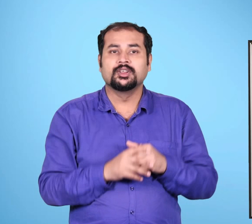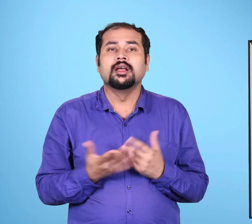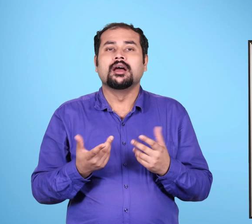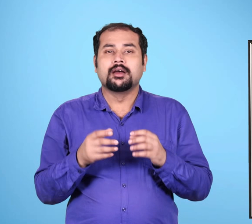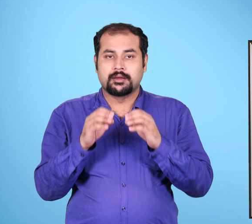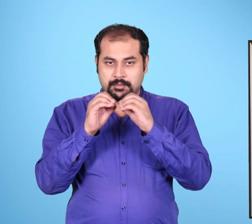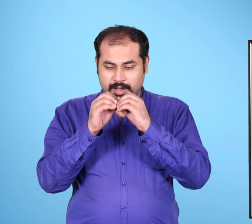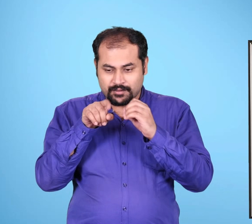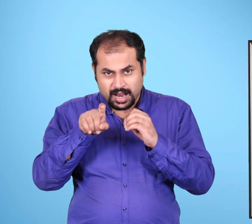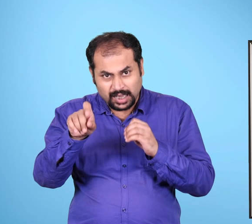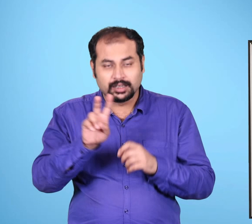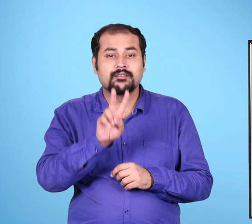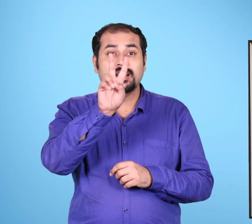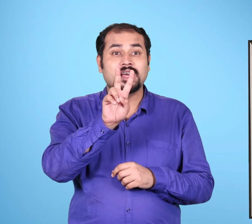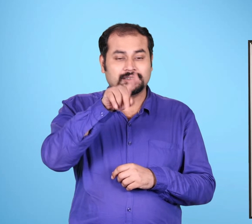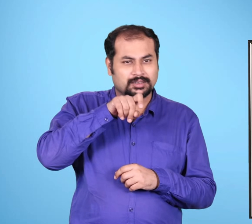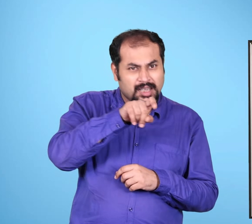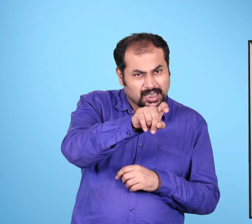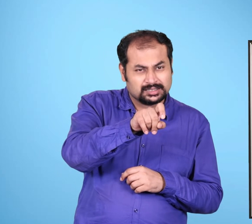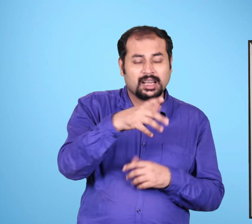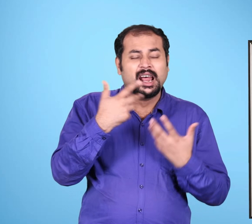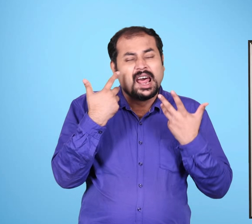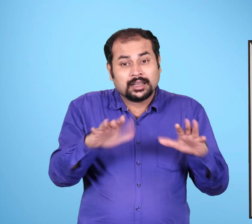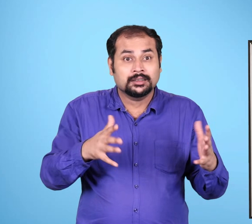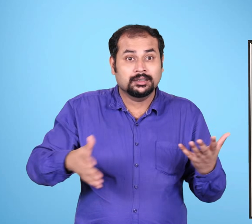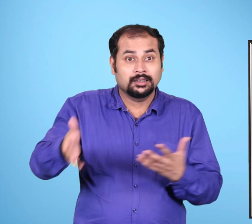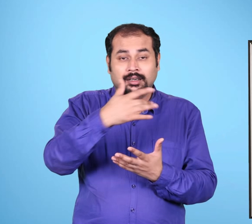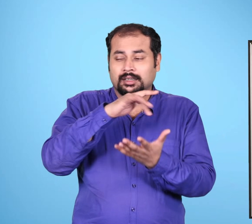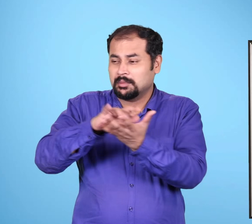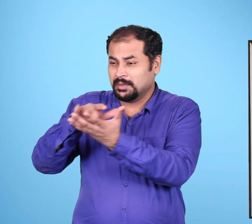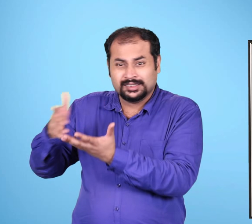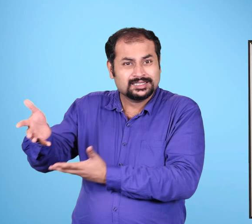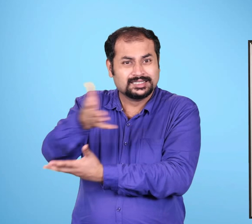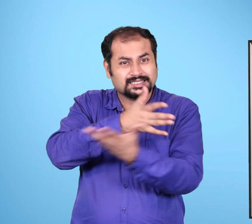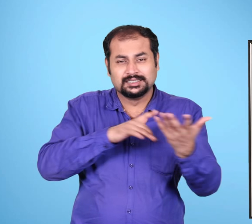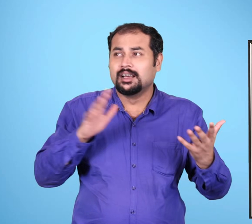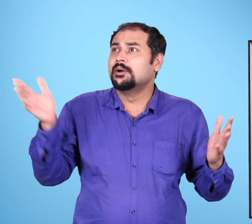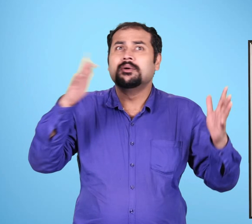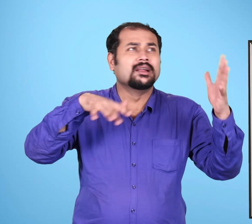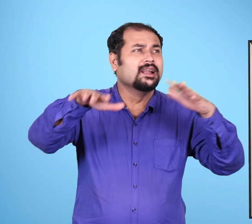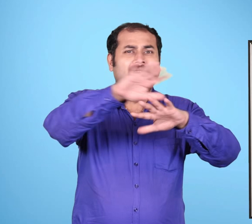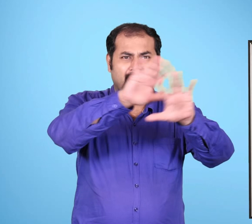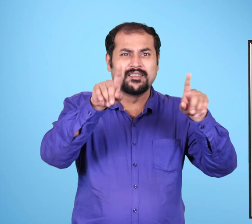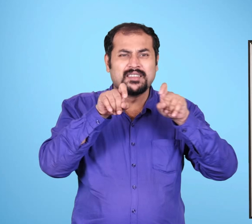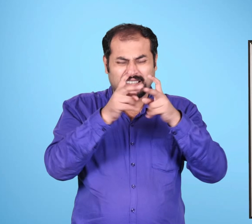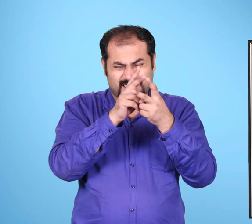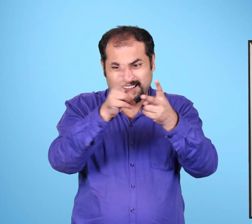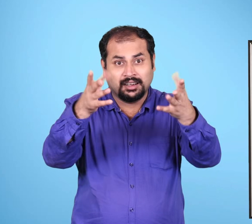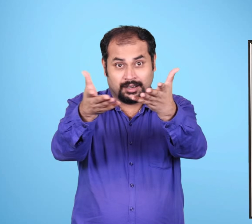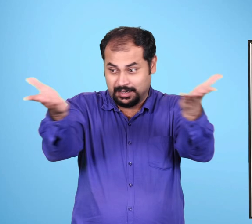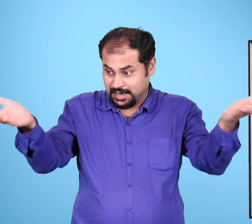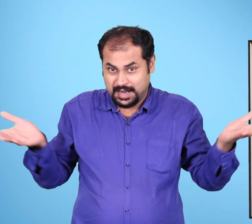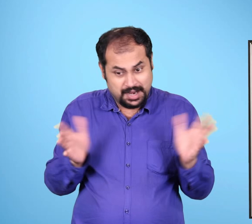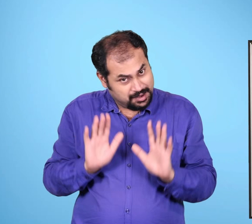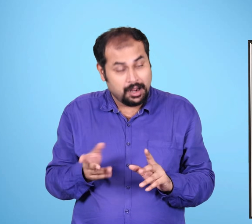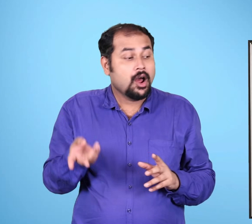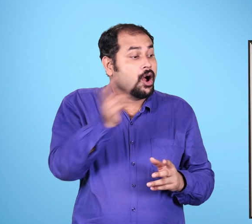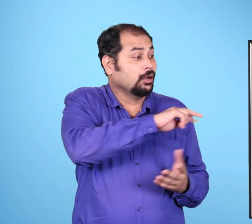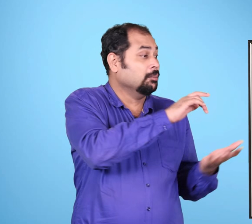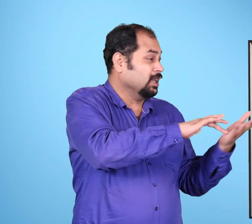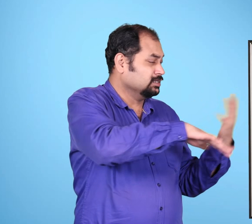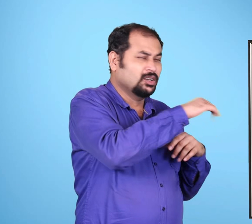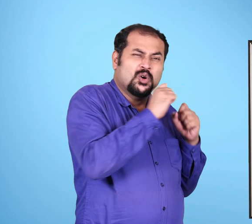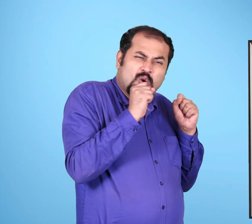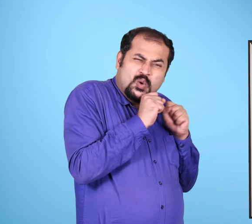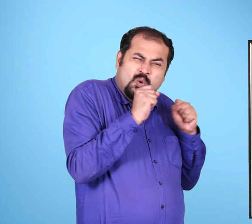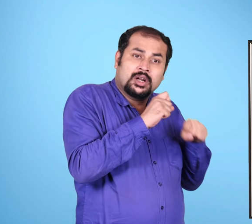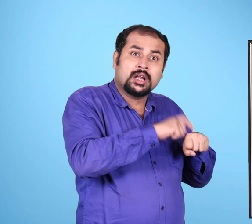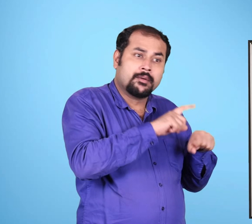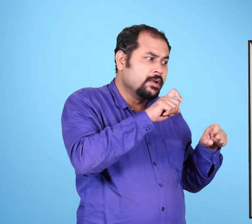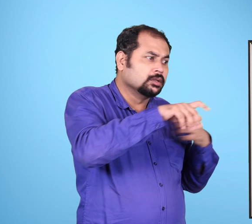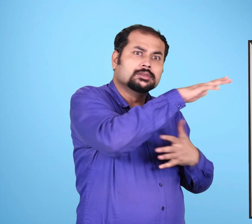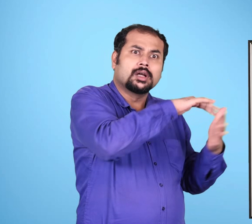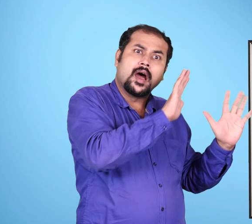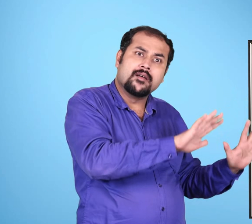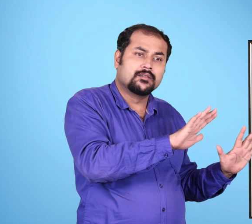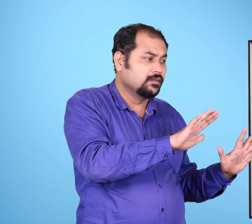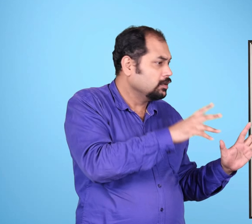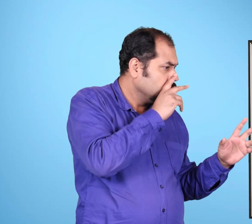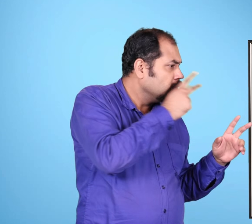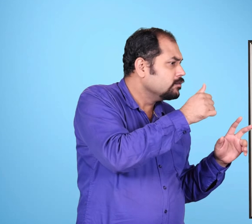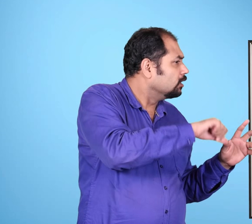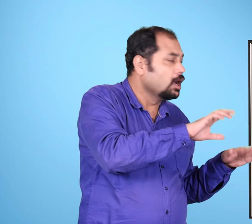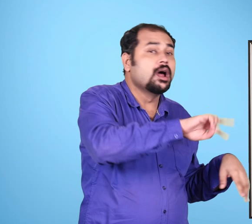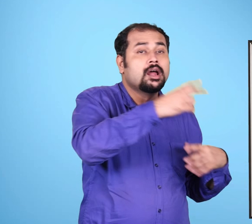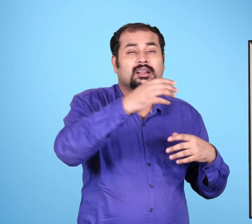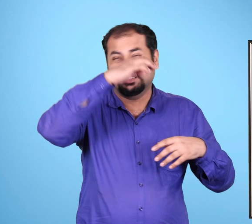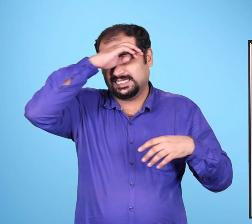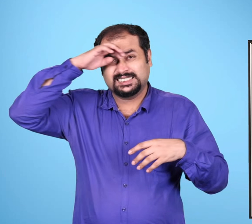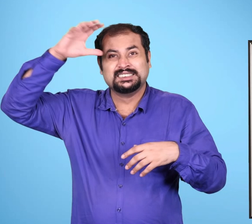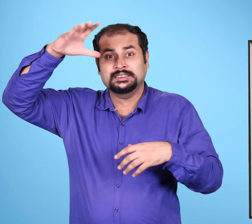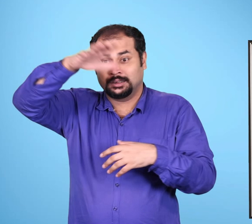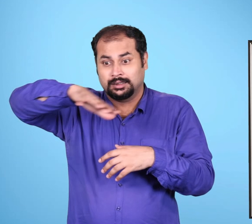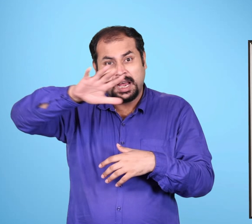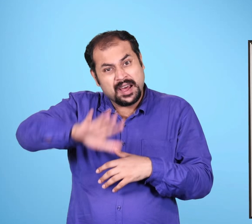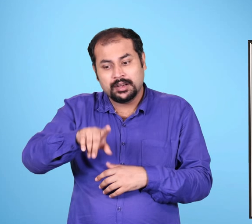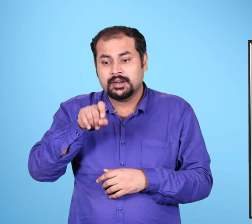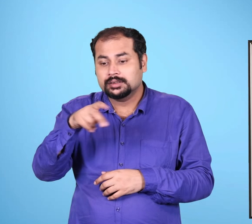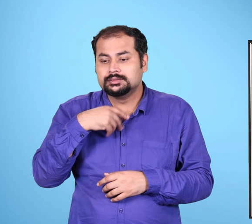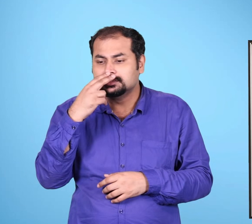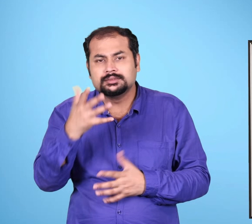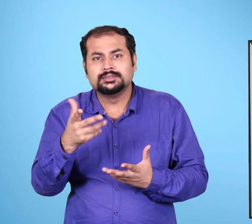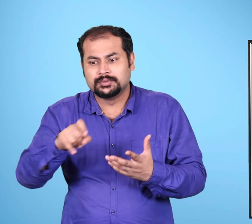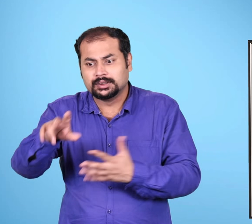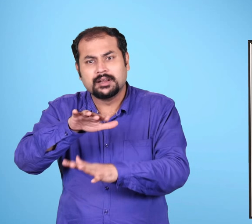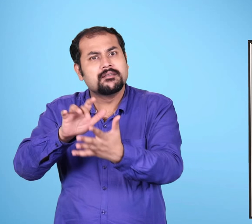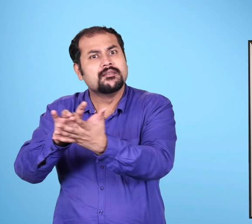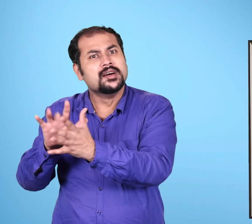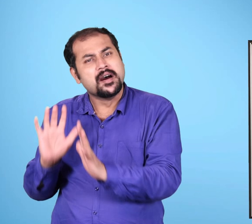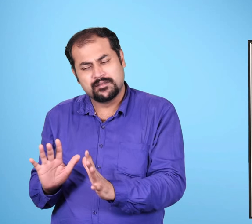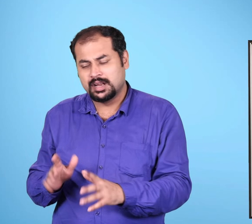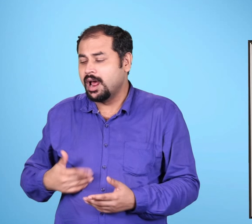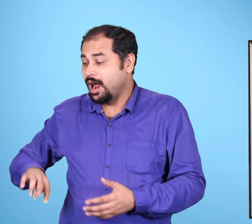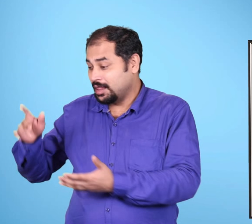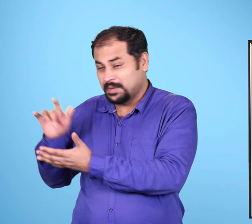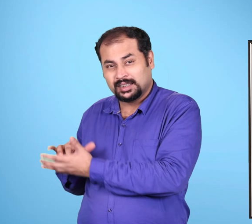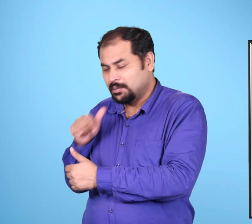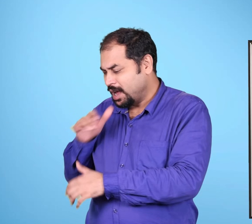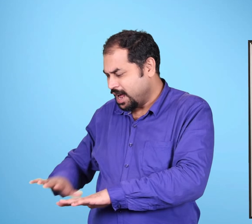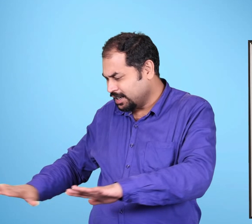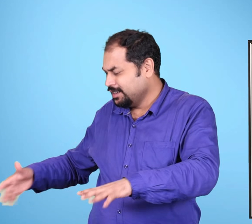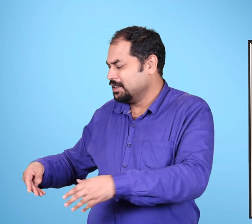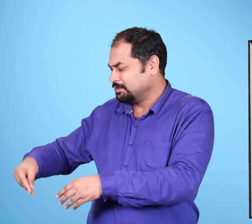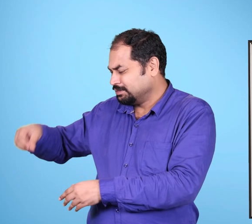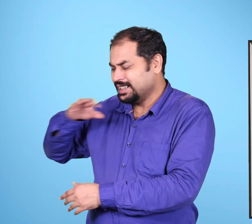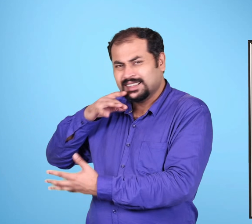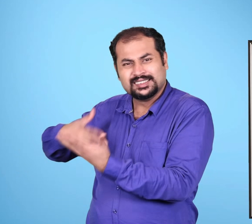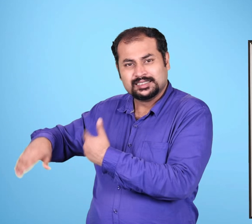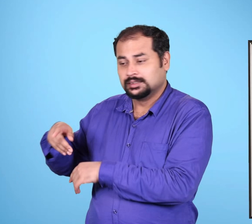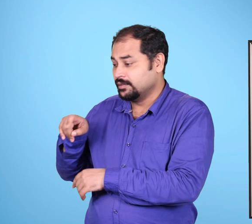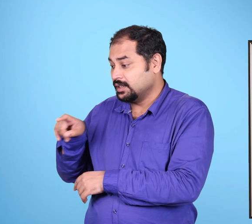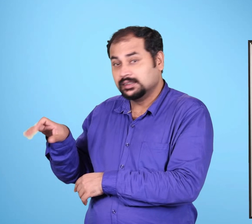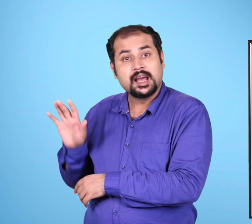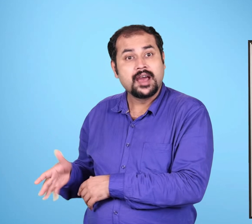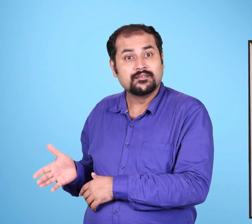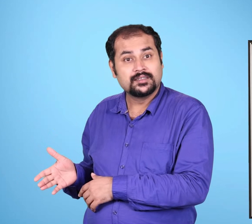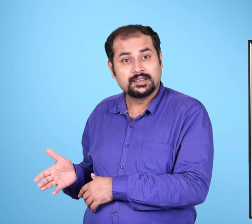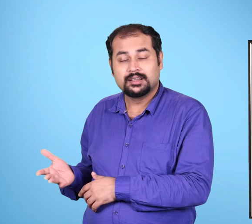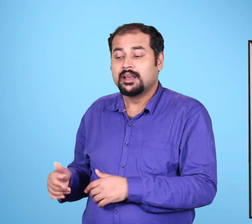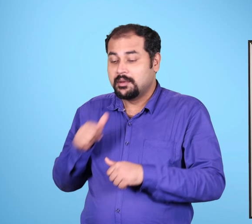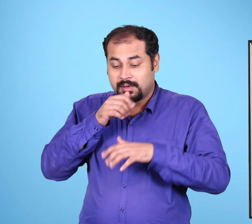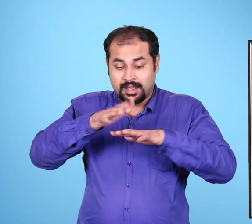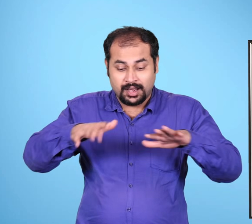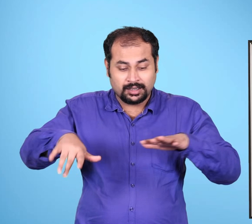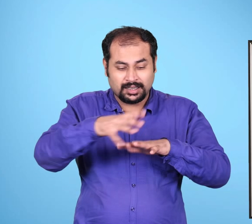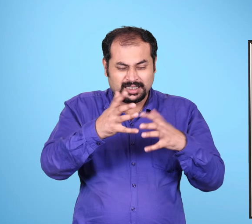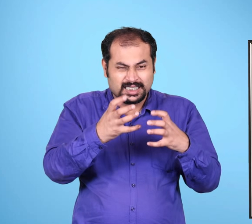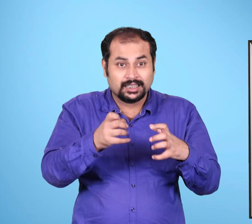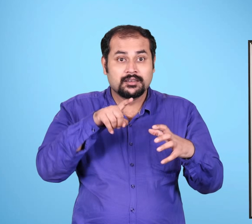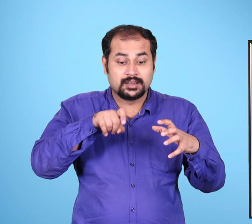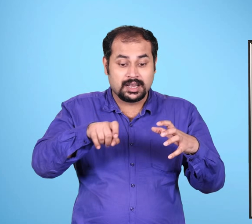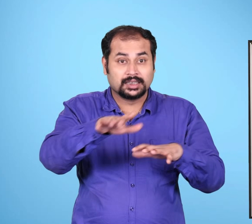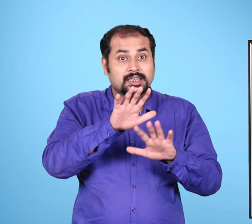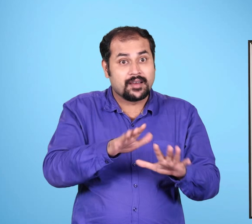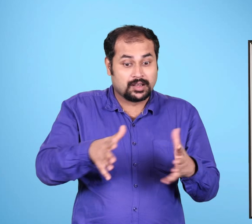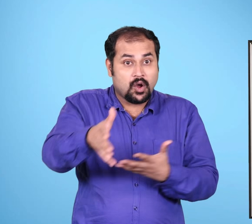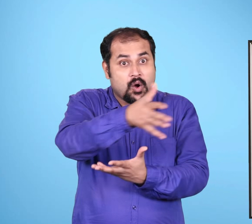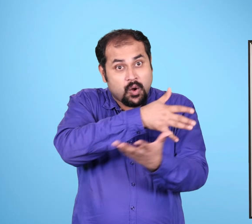They live in all types of environment, ranging from ice cold climate to hot springs; and deserts to marshy lands. They are also found inside the bodies